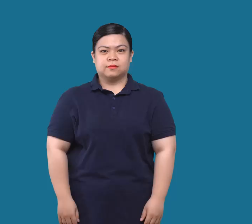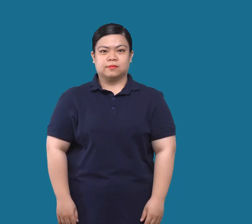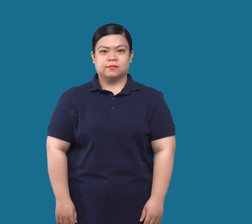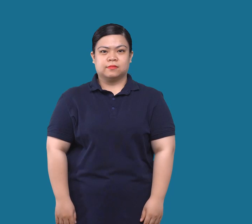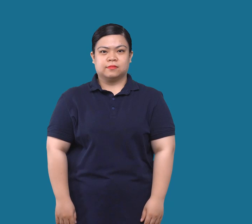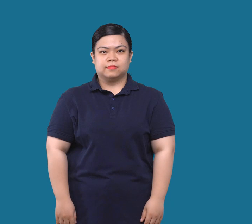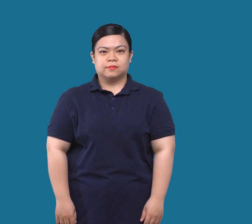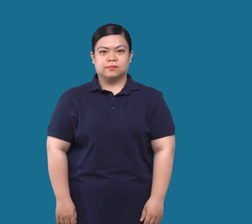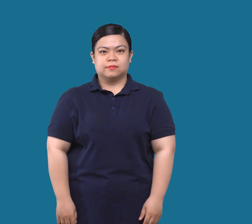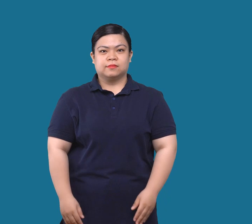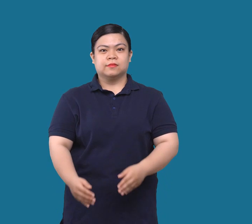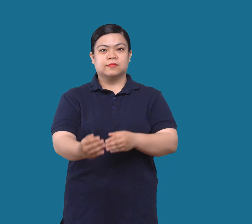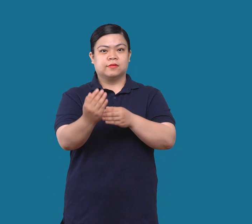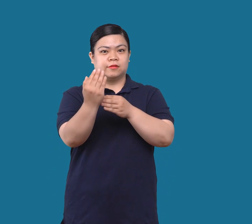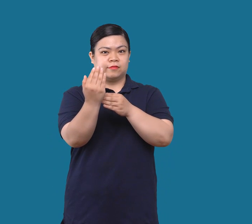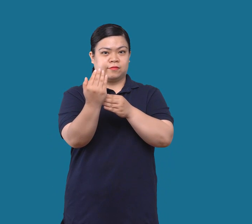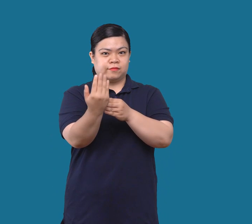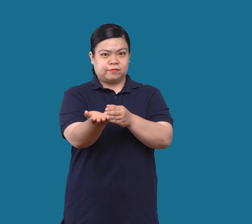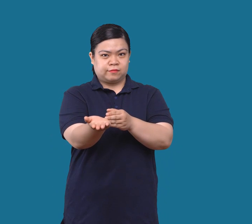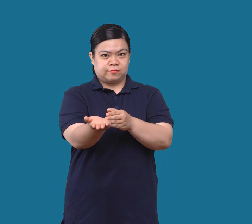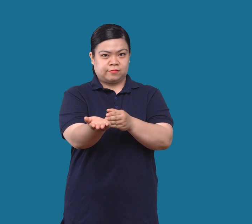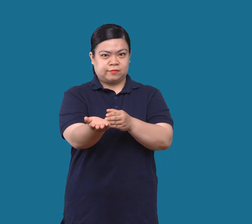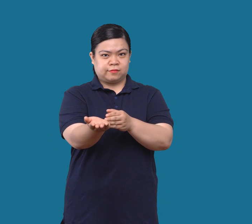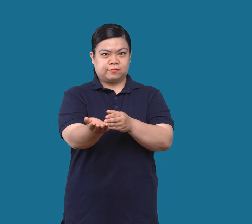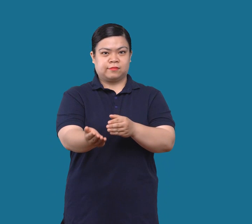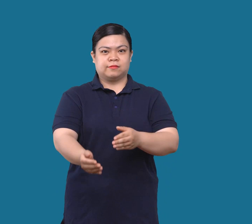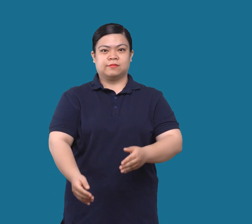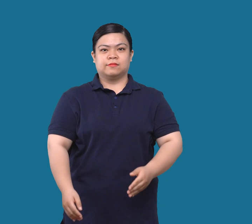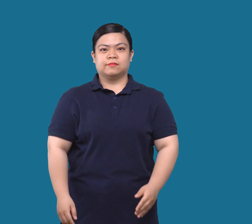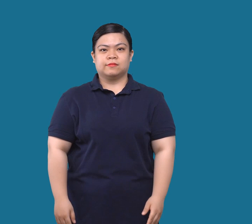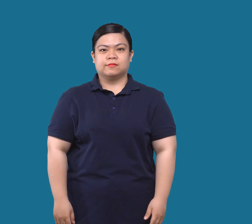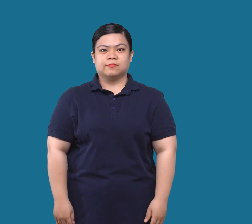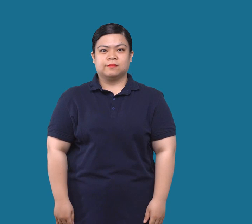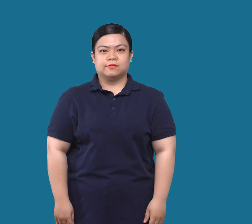phà